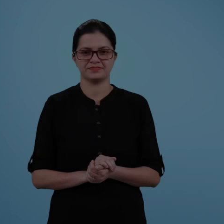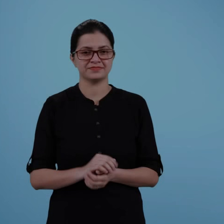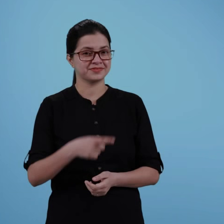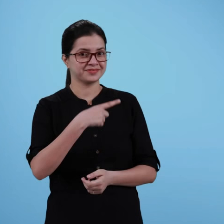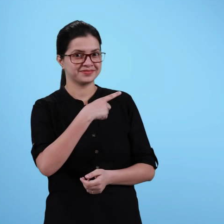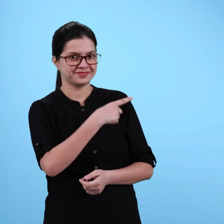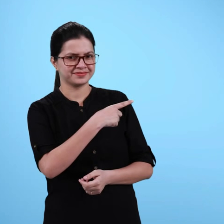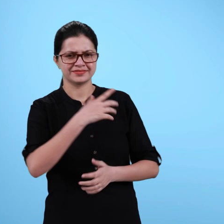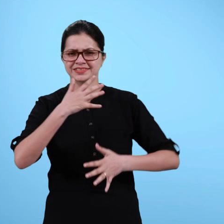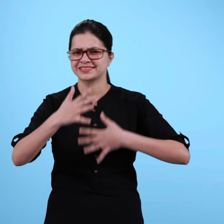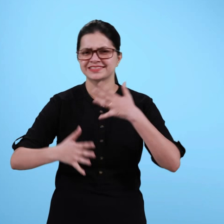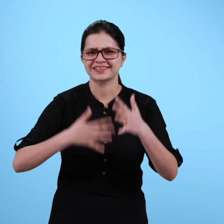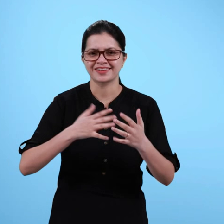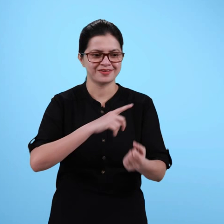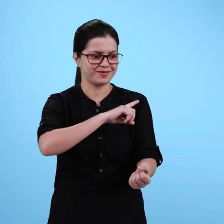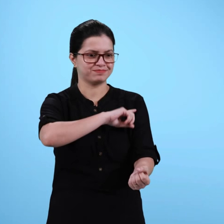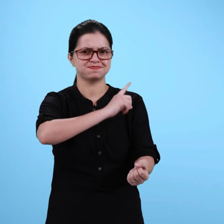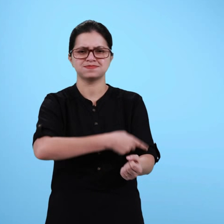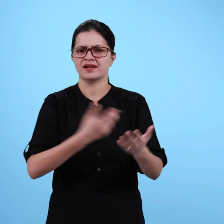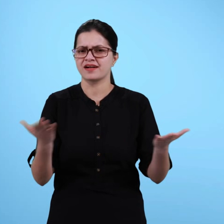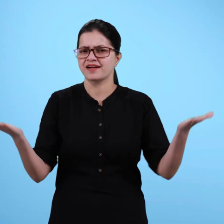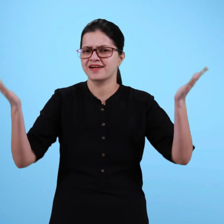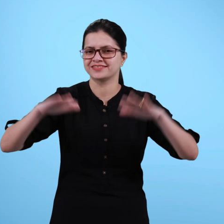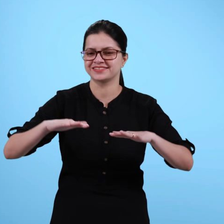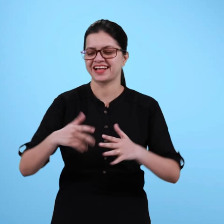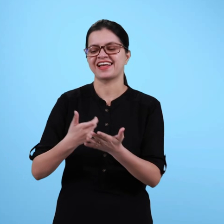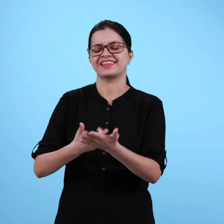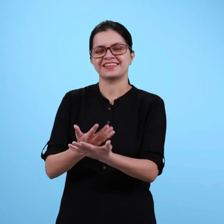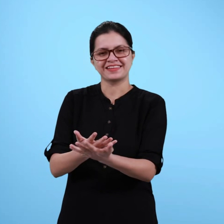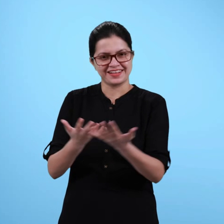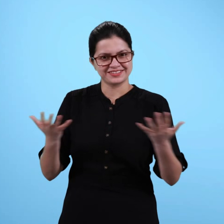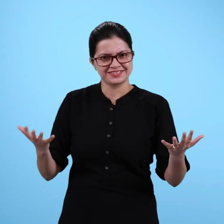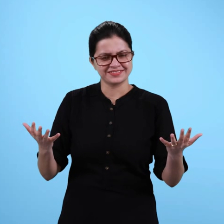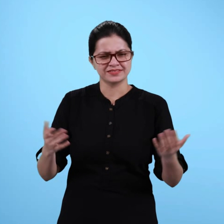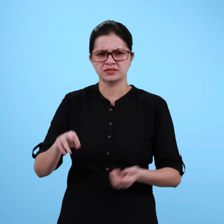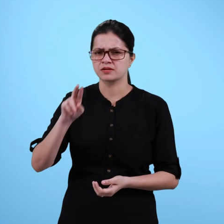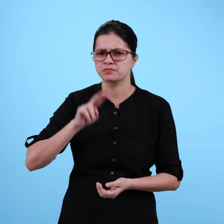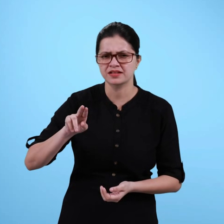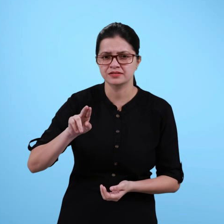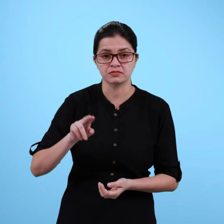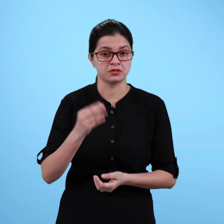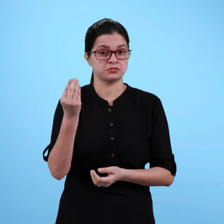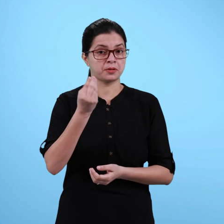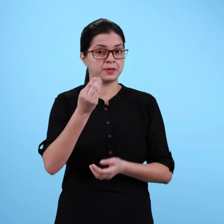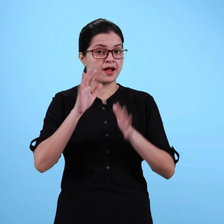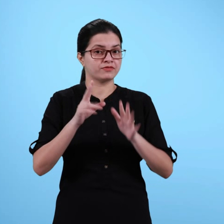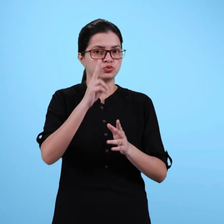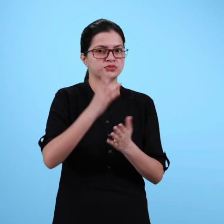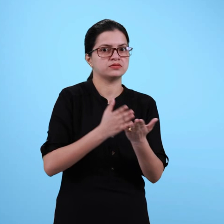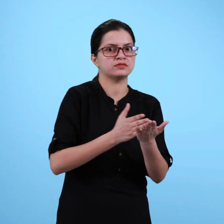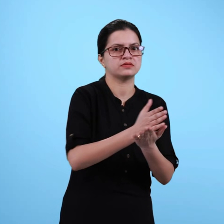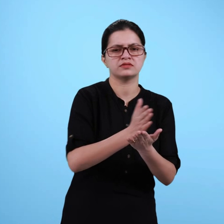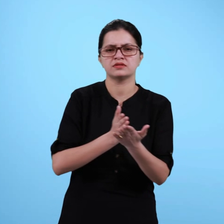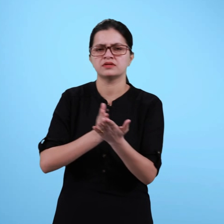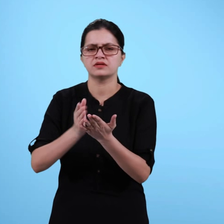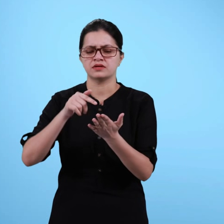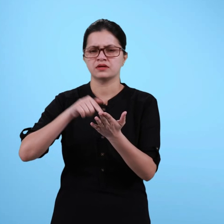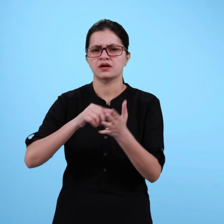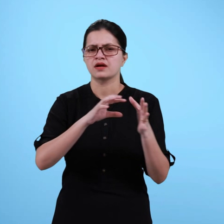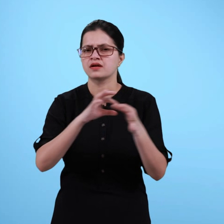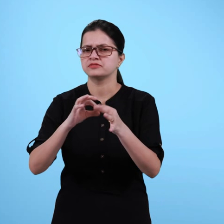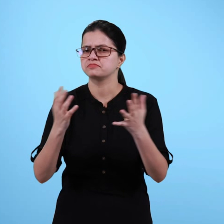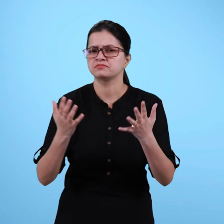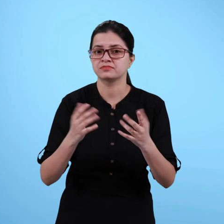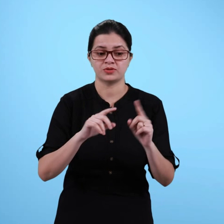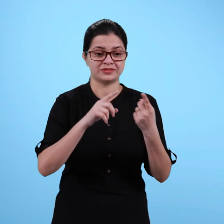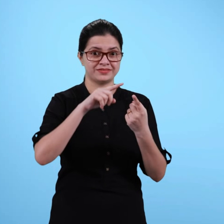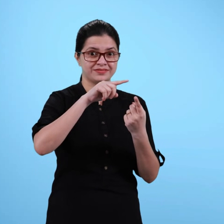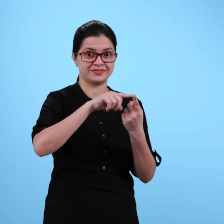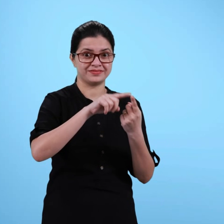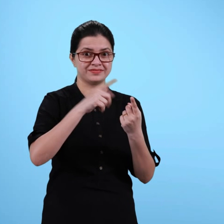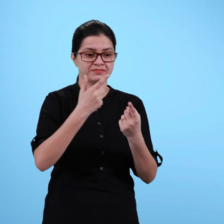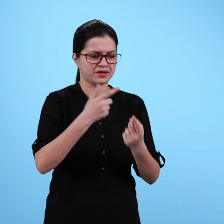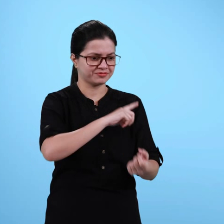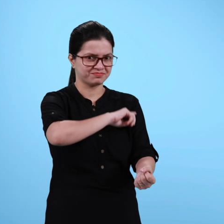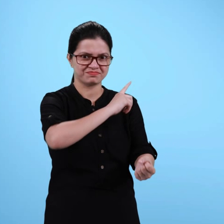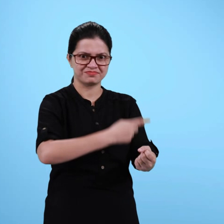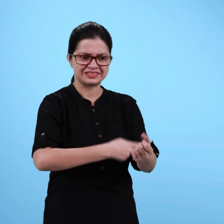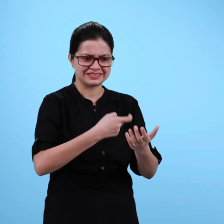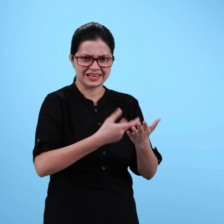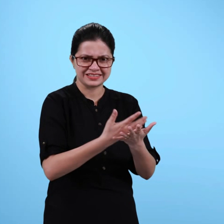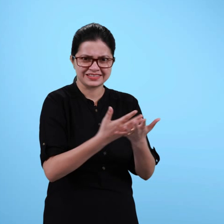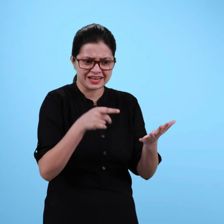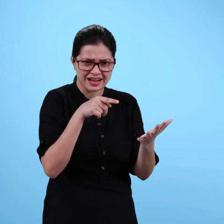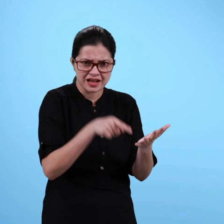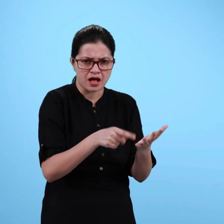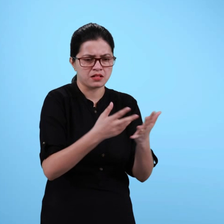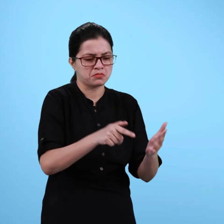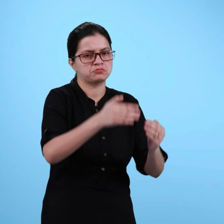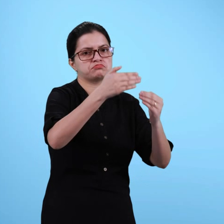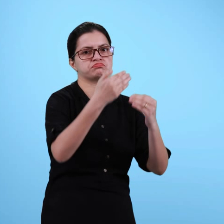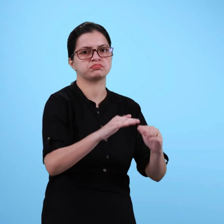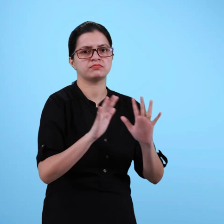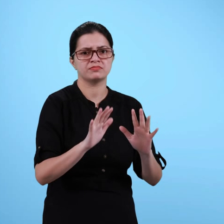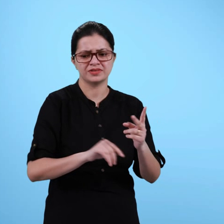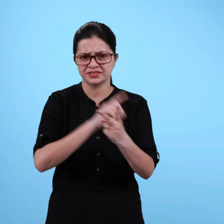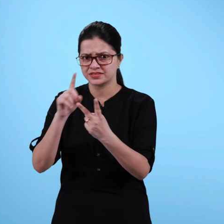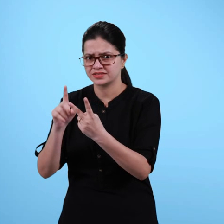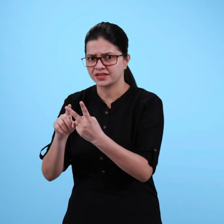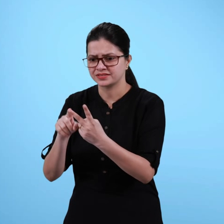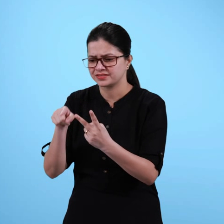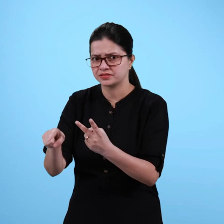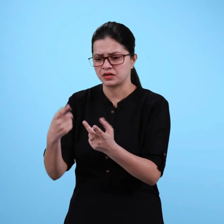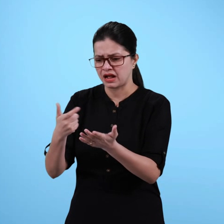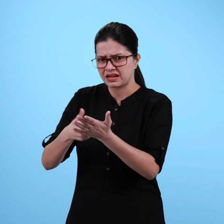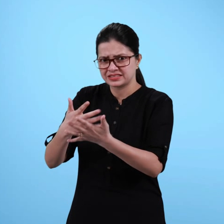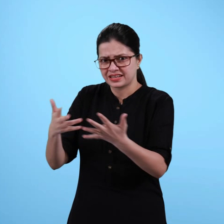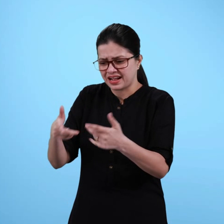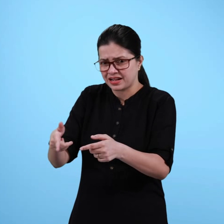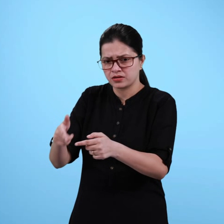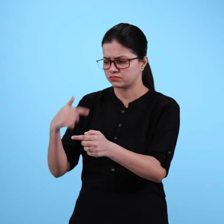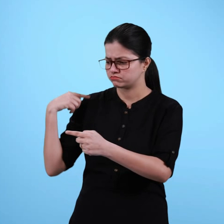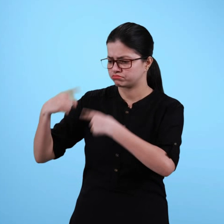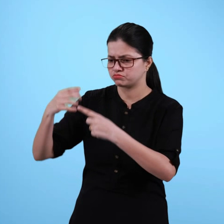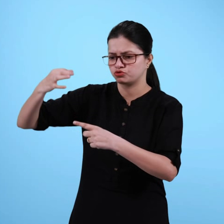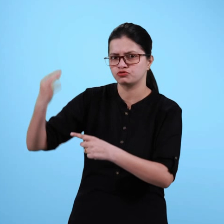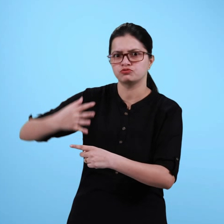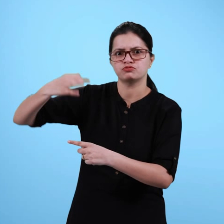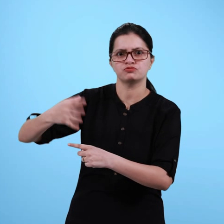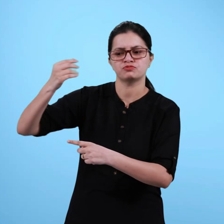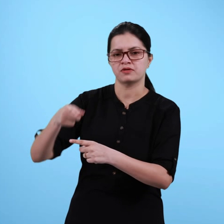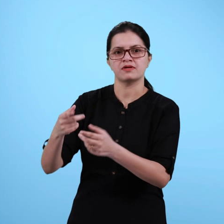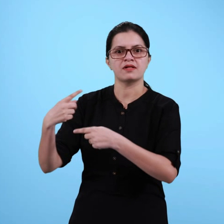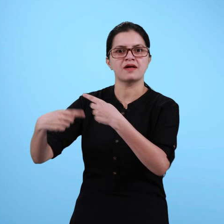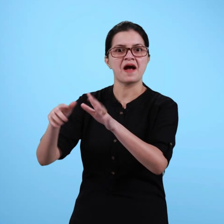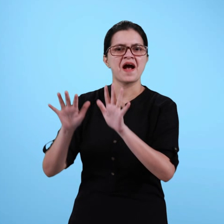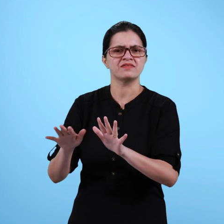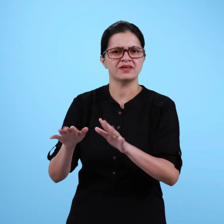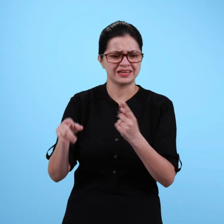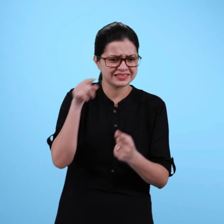Conventional Sources of Energy This sign refers to conventional sources of energy. Sources of energy can be conventional or non-conventional. Conventional sources are those which have been in common use